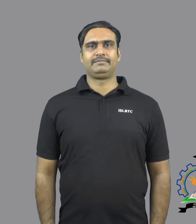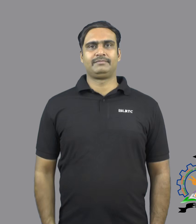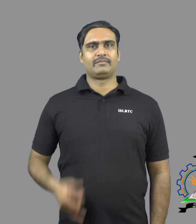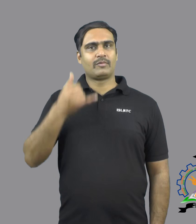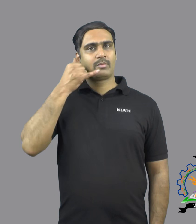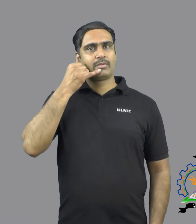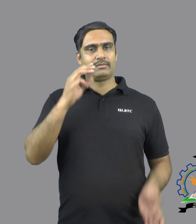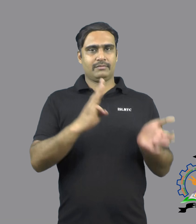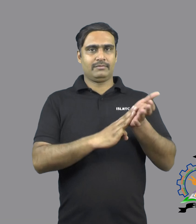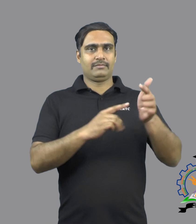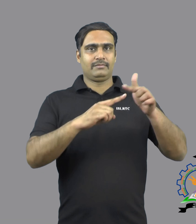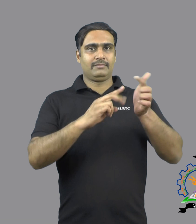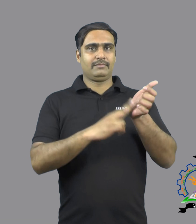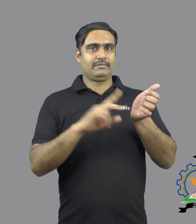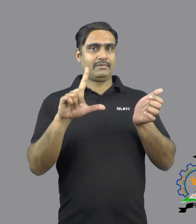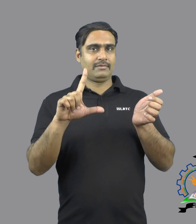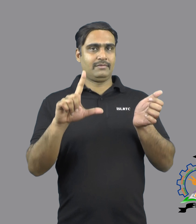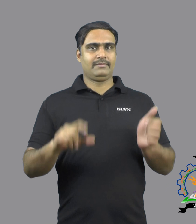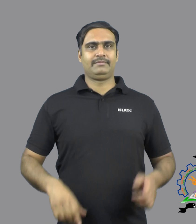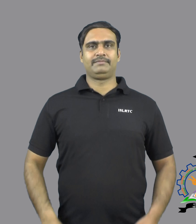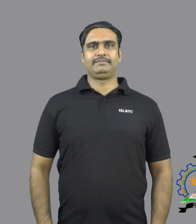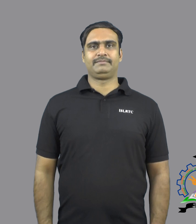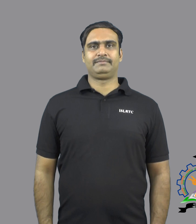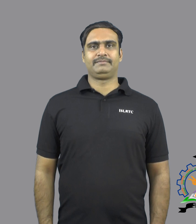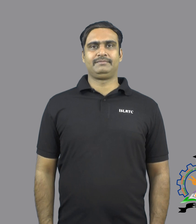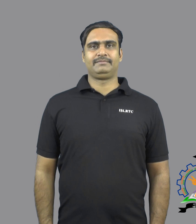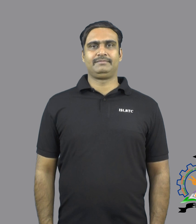Mtnl